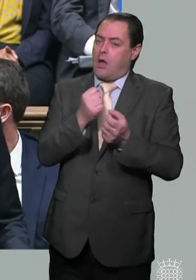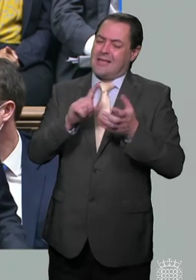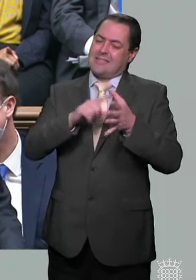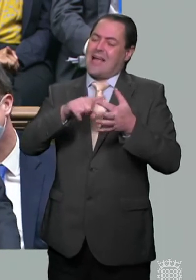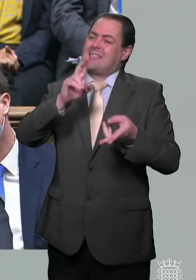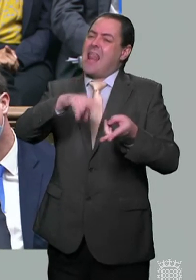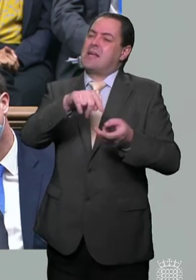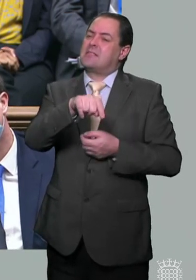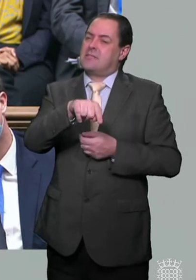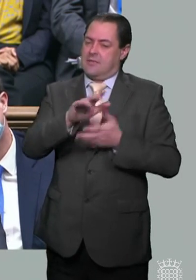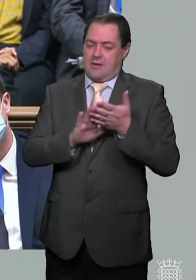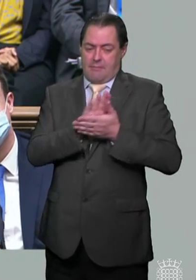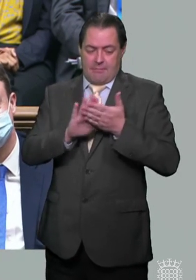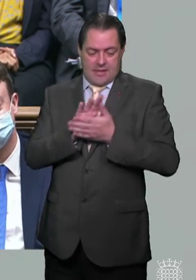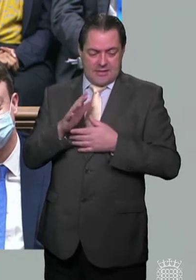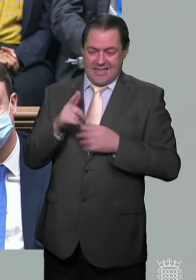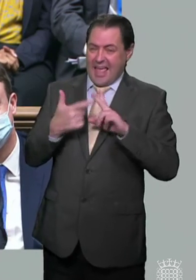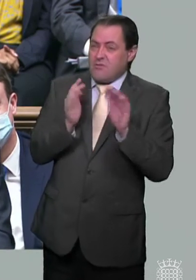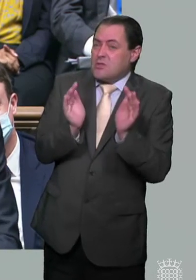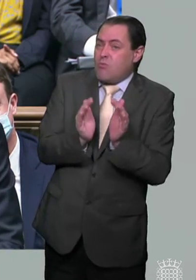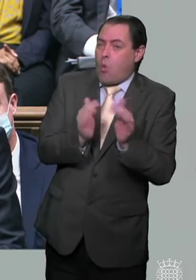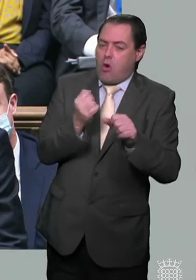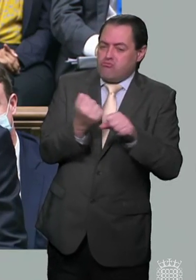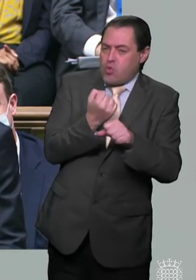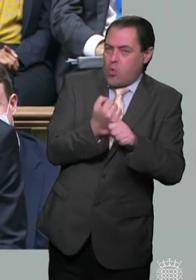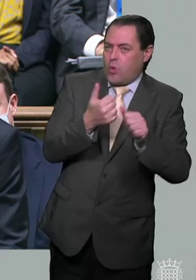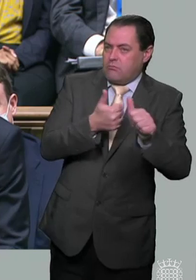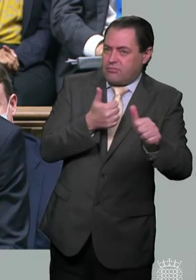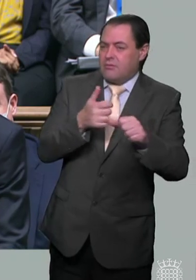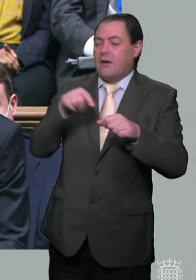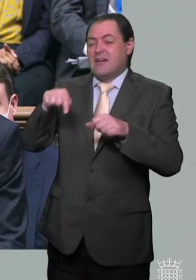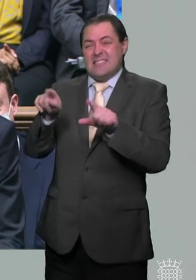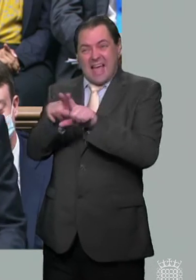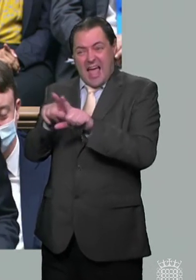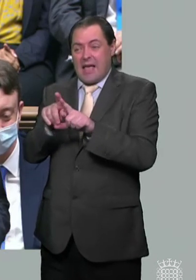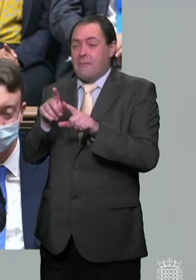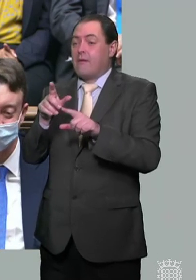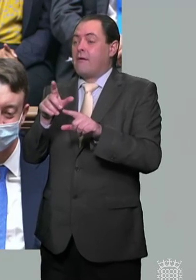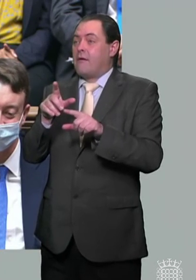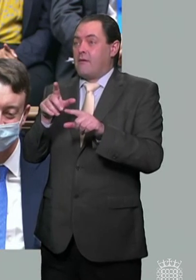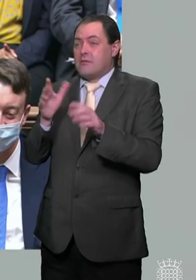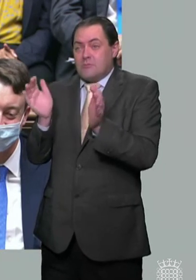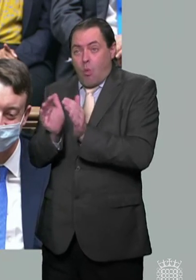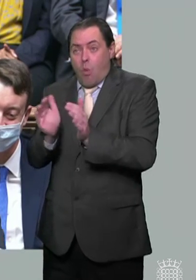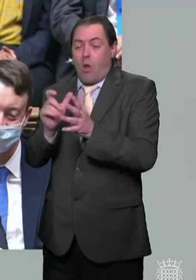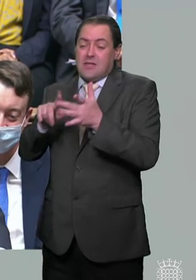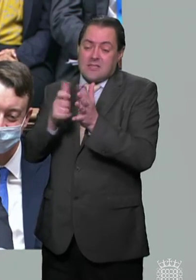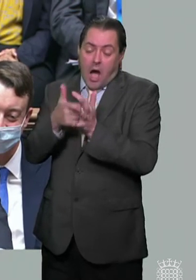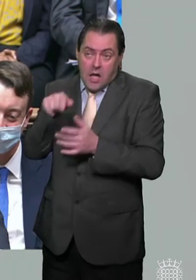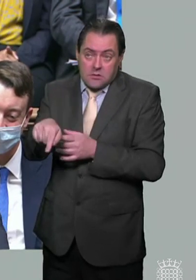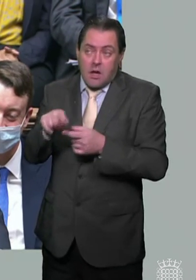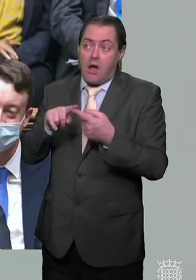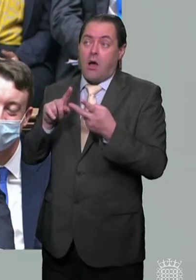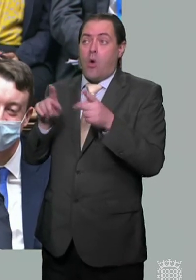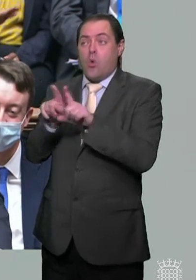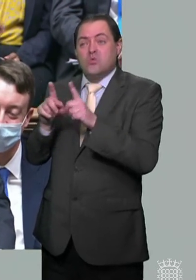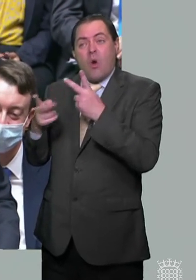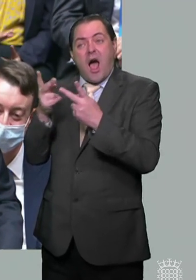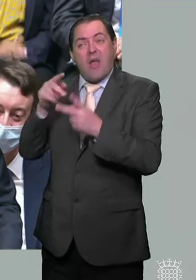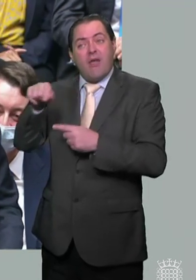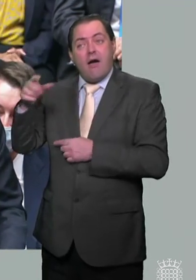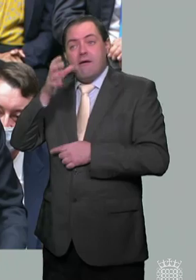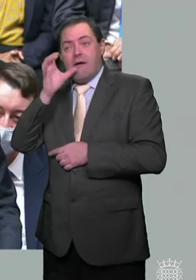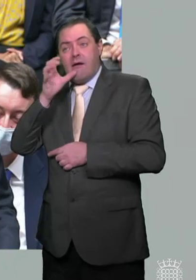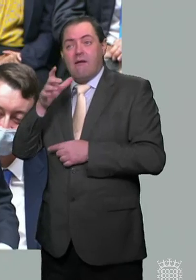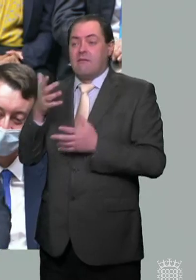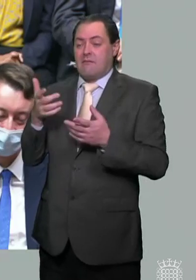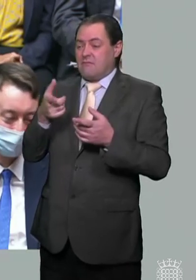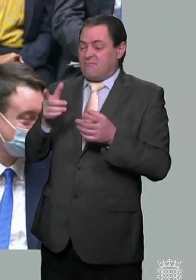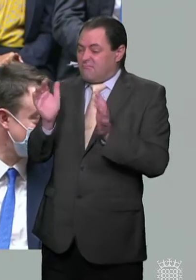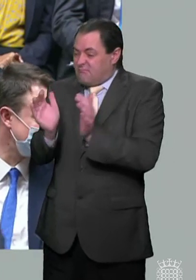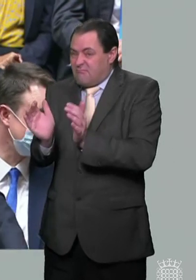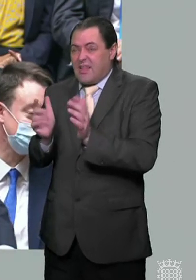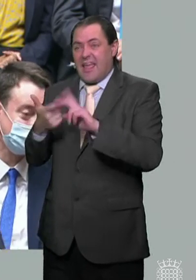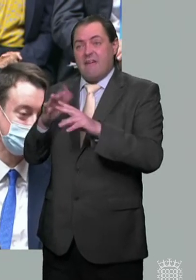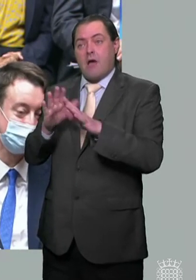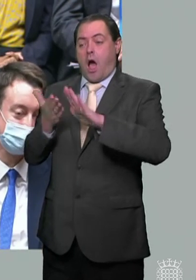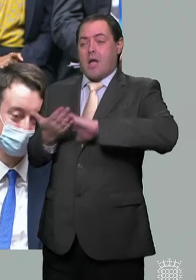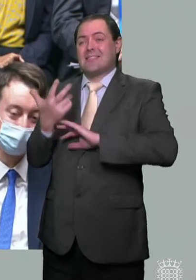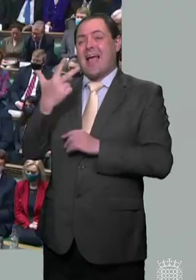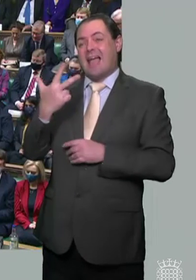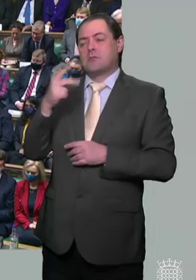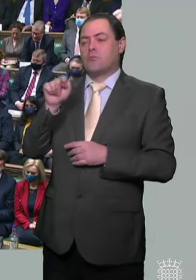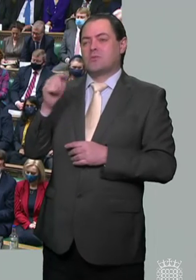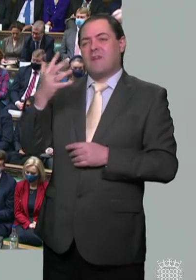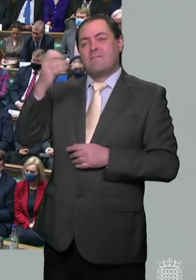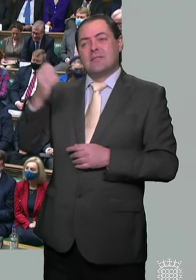This will extend the principle of the small brewers relief to include for the first time ever small cider makers and other producers making alcoholic drinks of less strength than 8.5%.